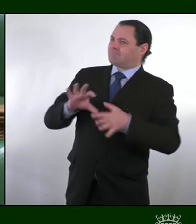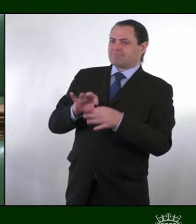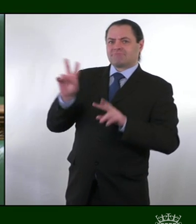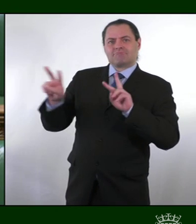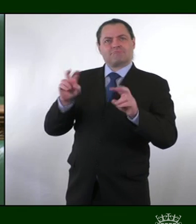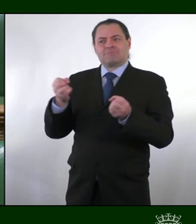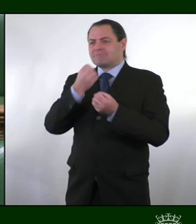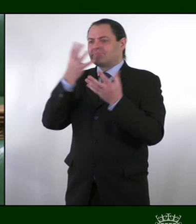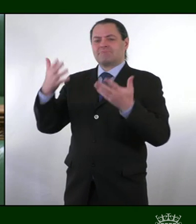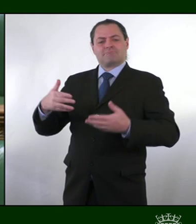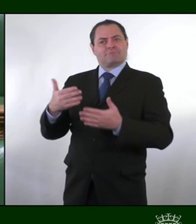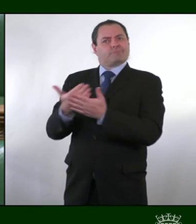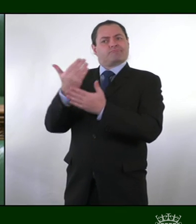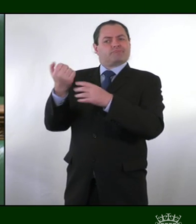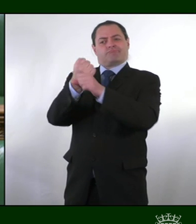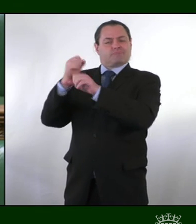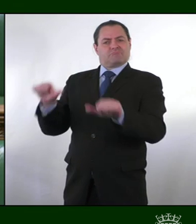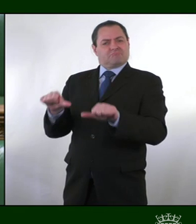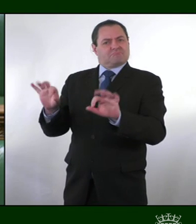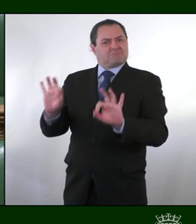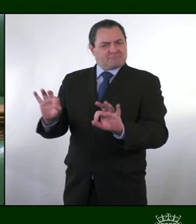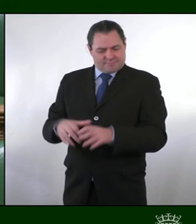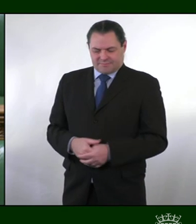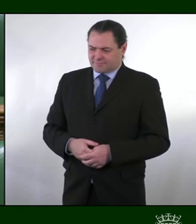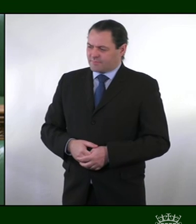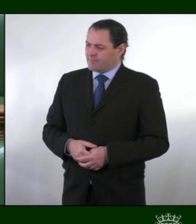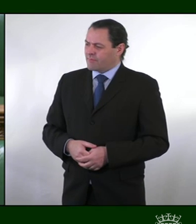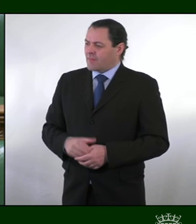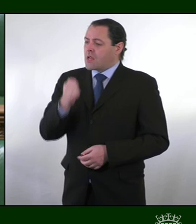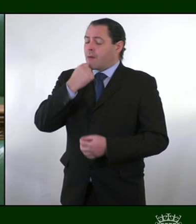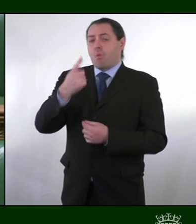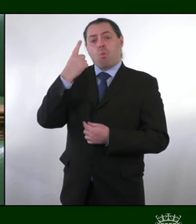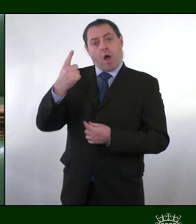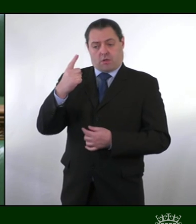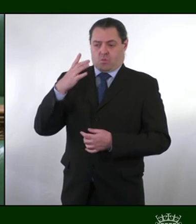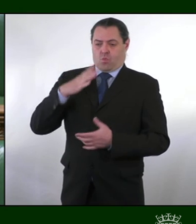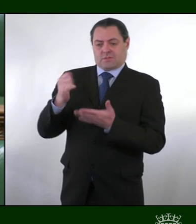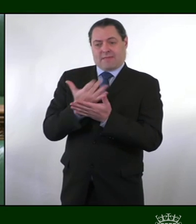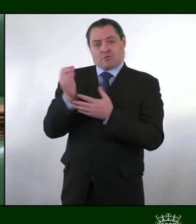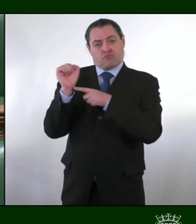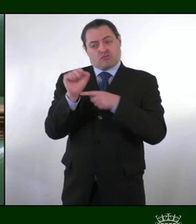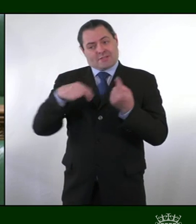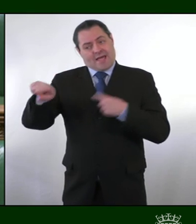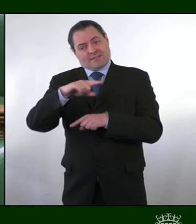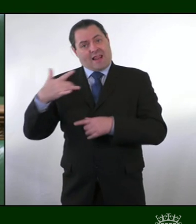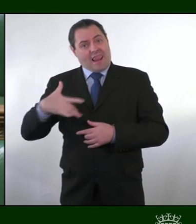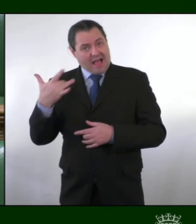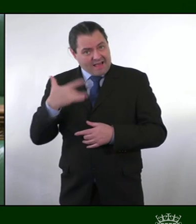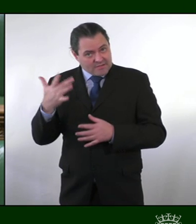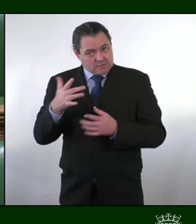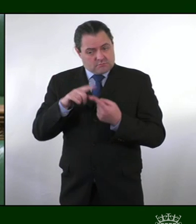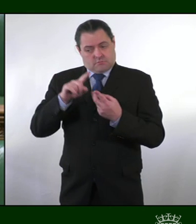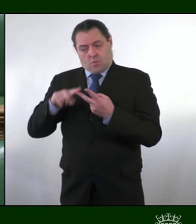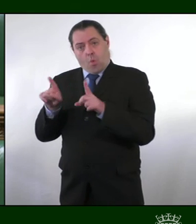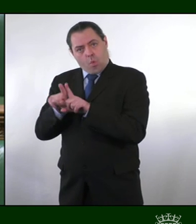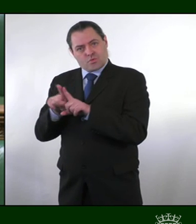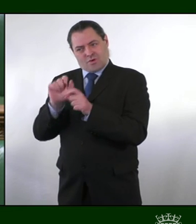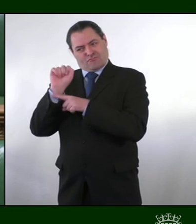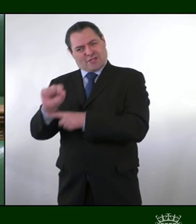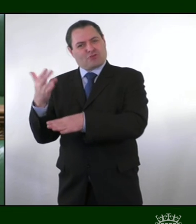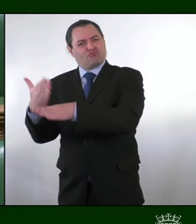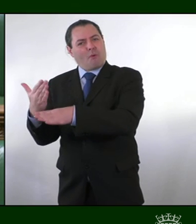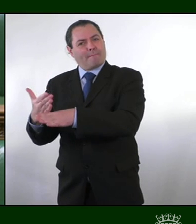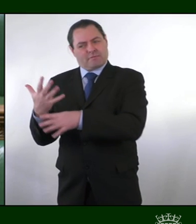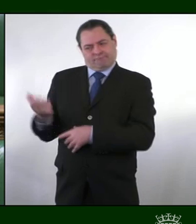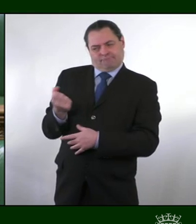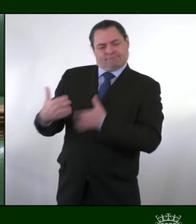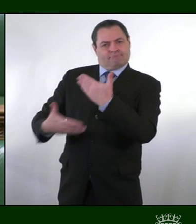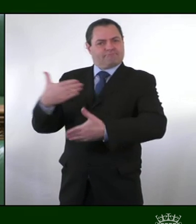Our immediate priority is to protect people’s lives and livelihoods, so let me begin by updating the House on our response to coronavirus.